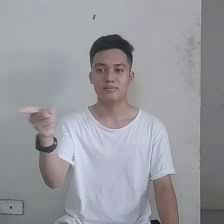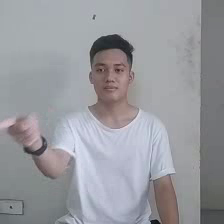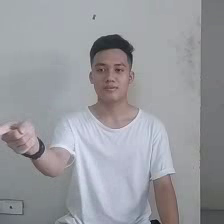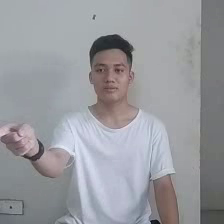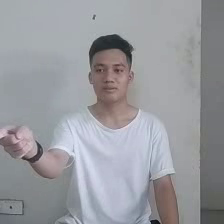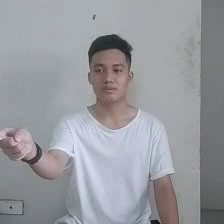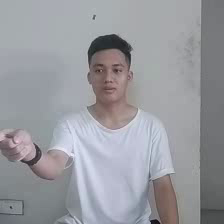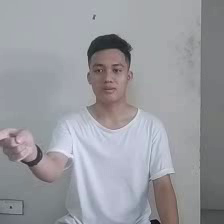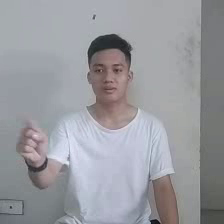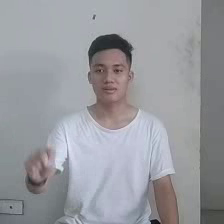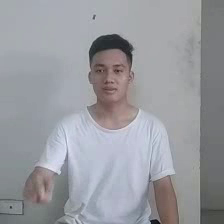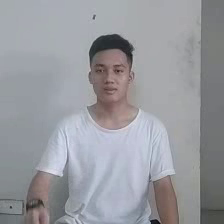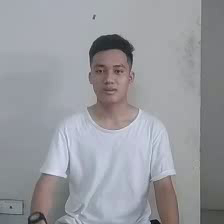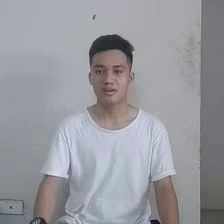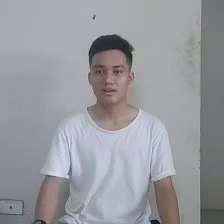Ghét